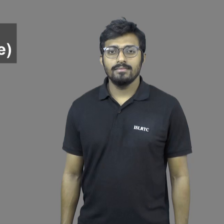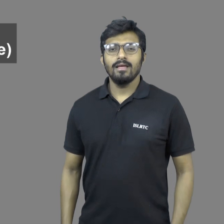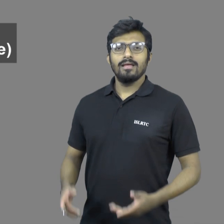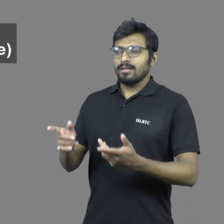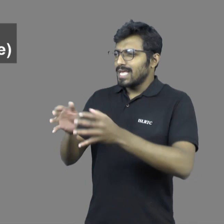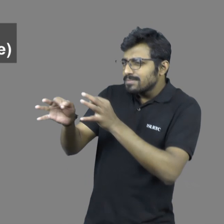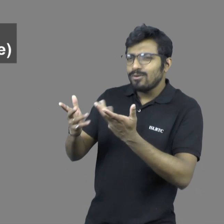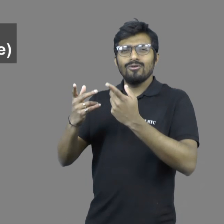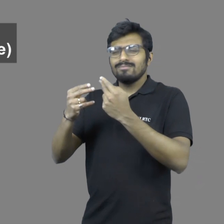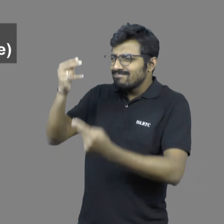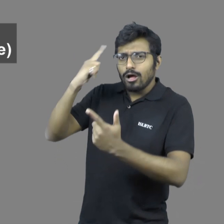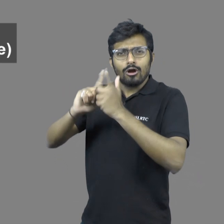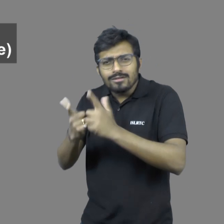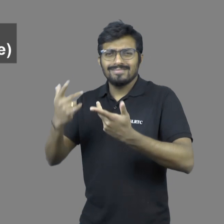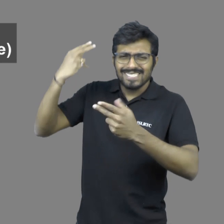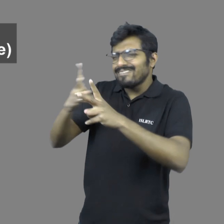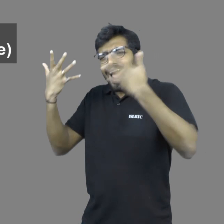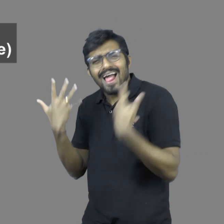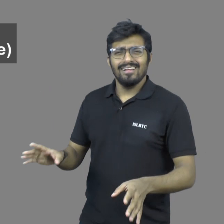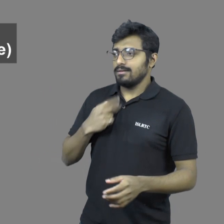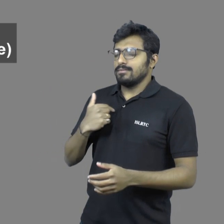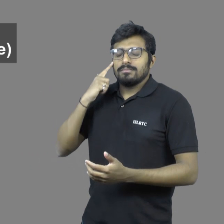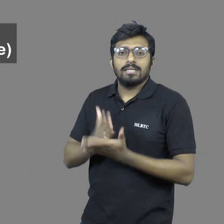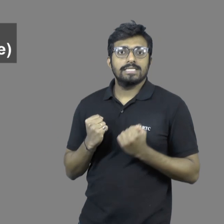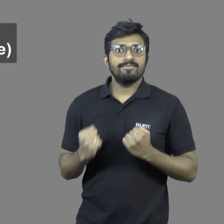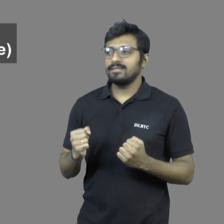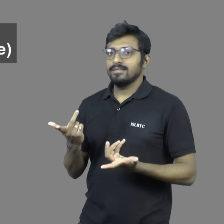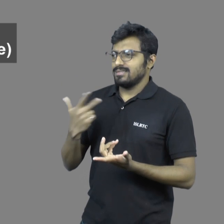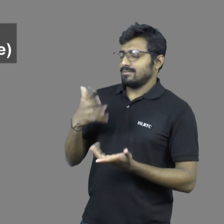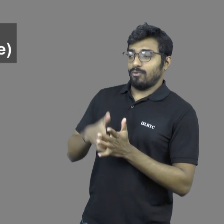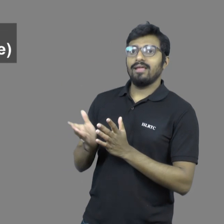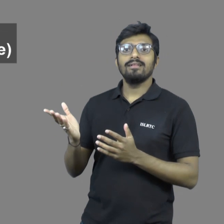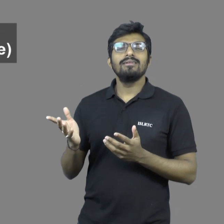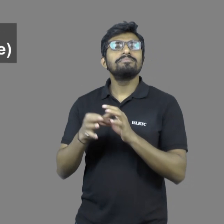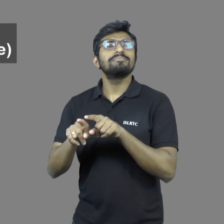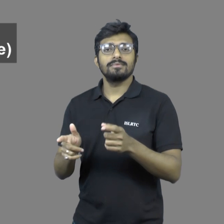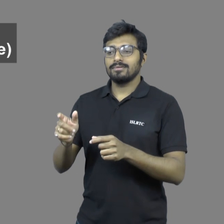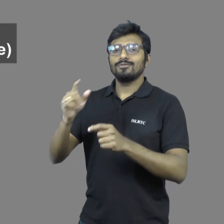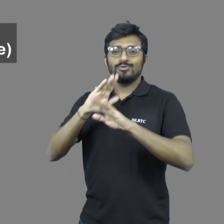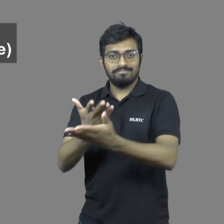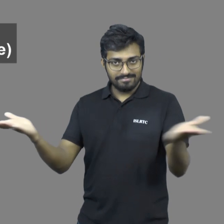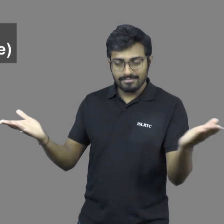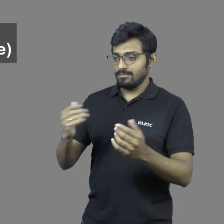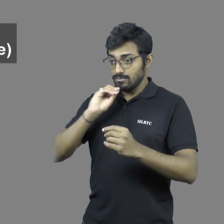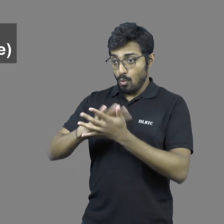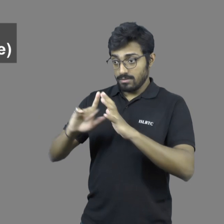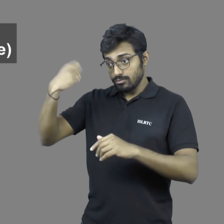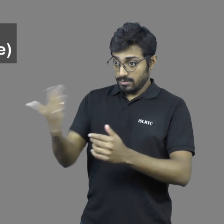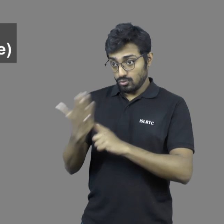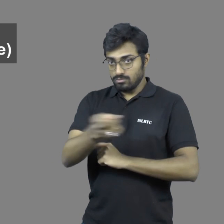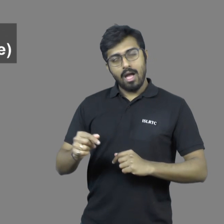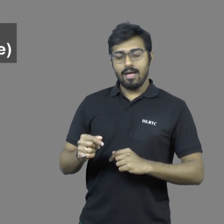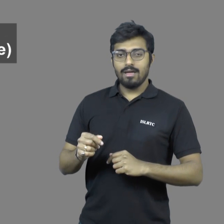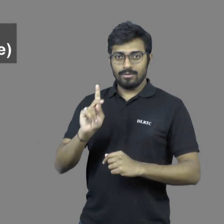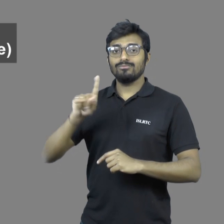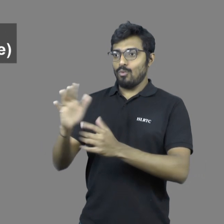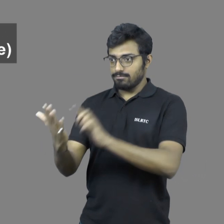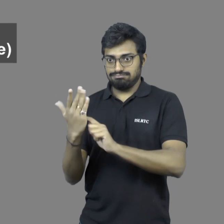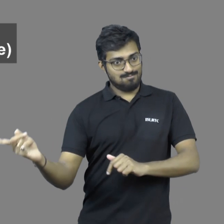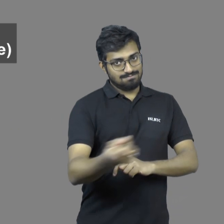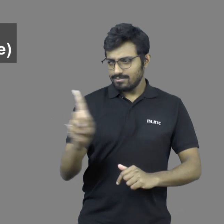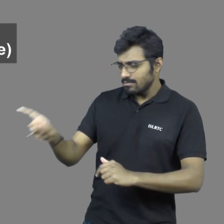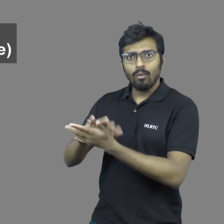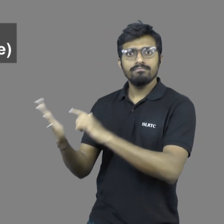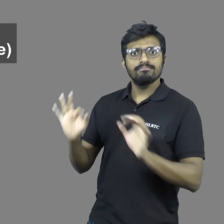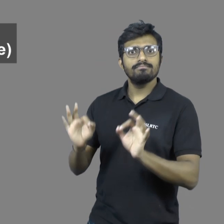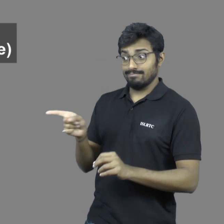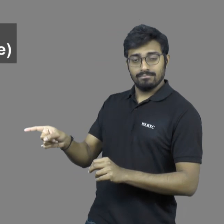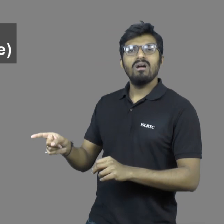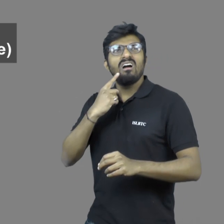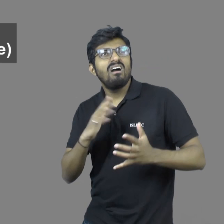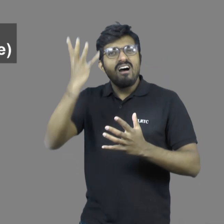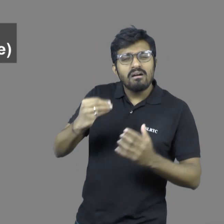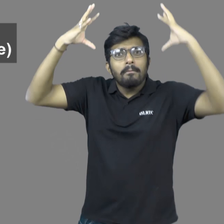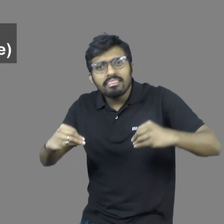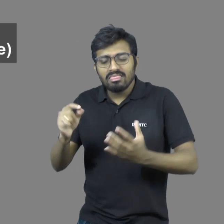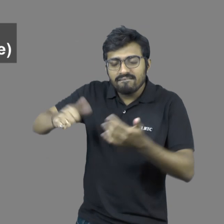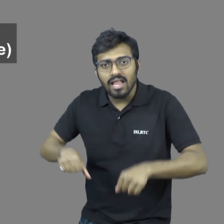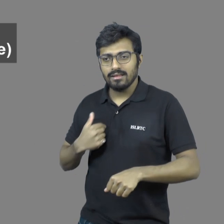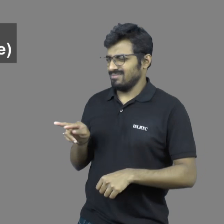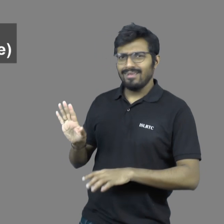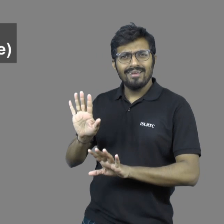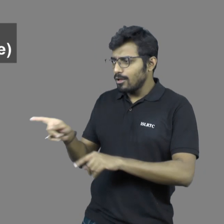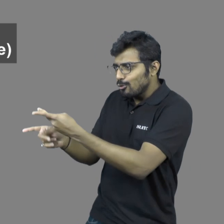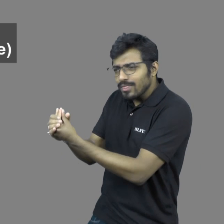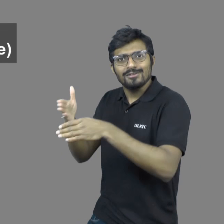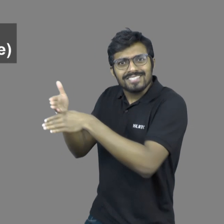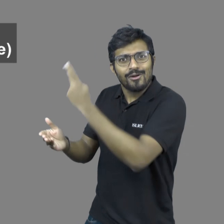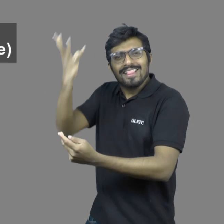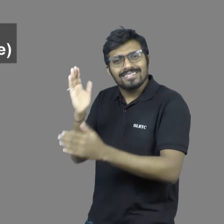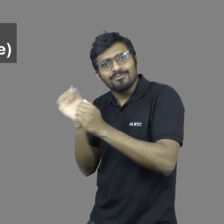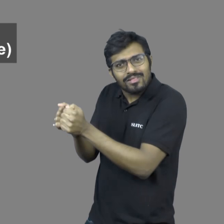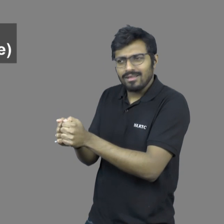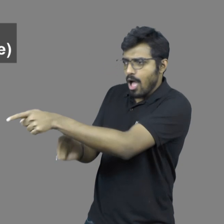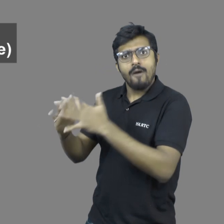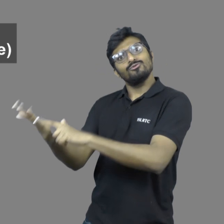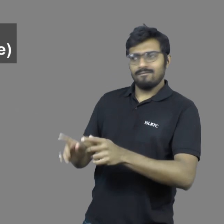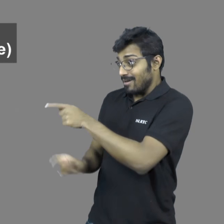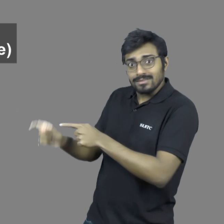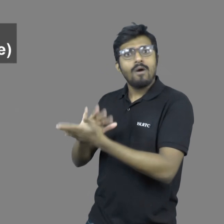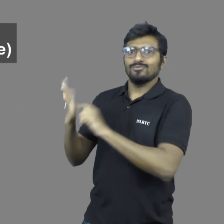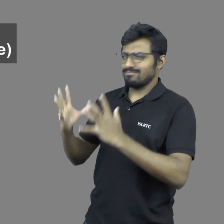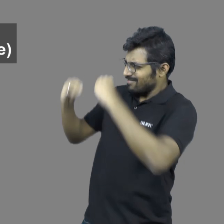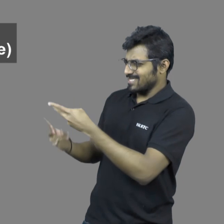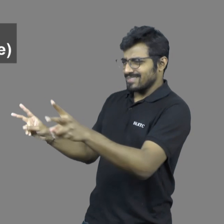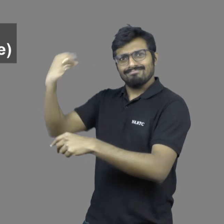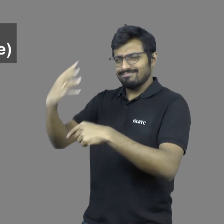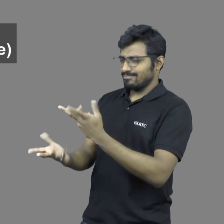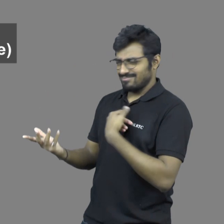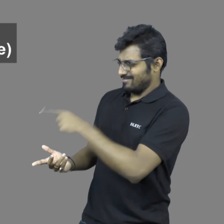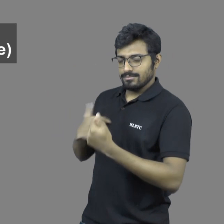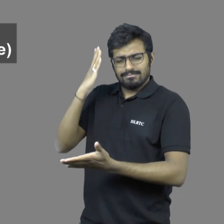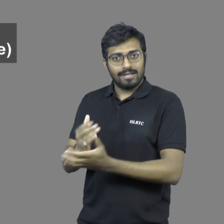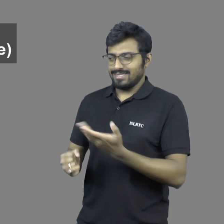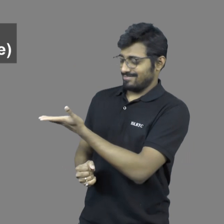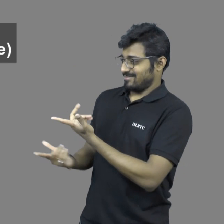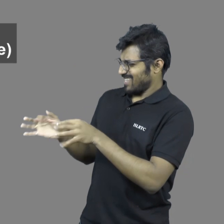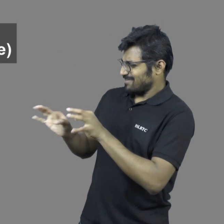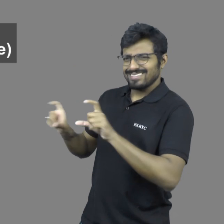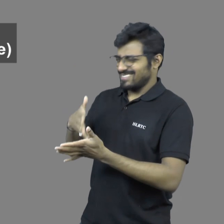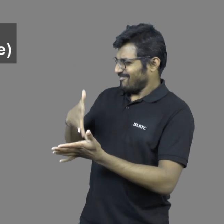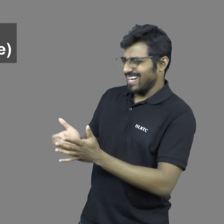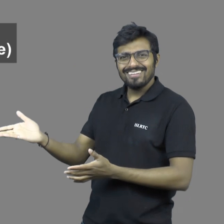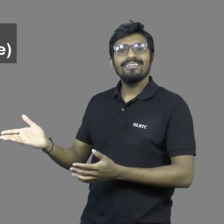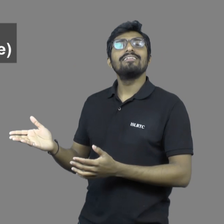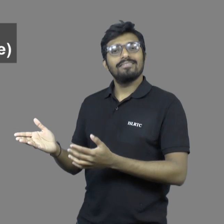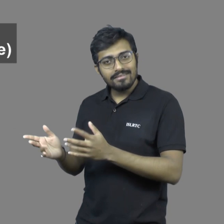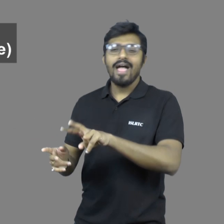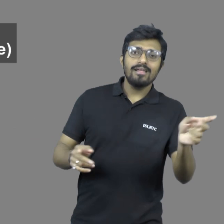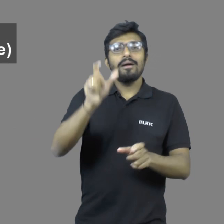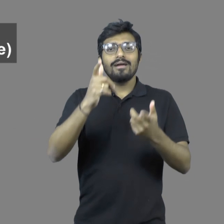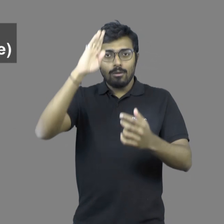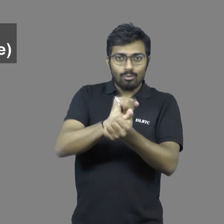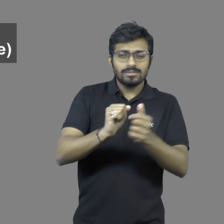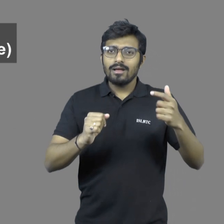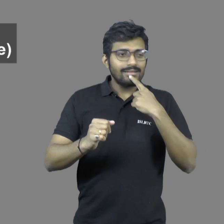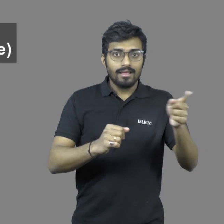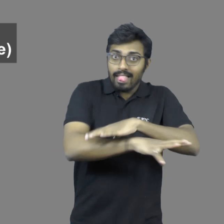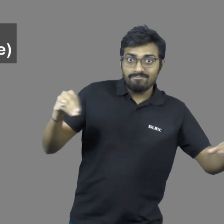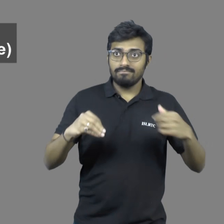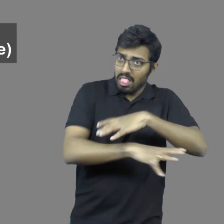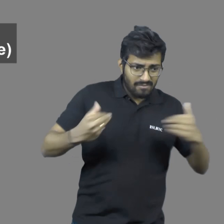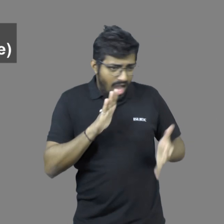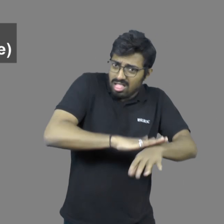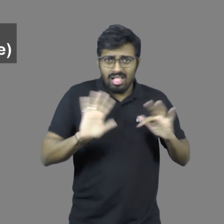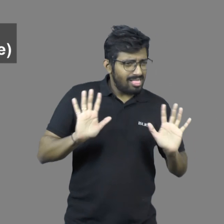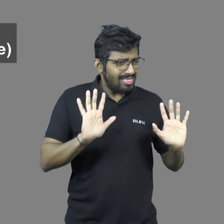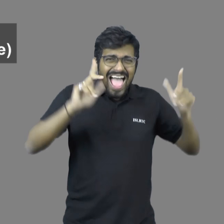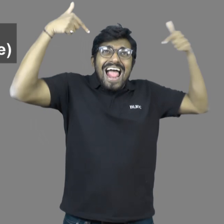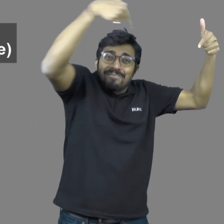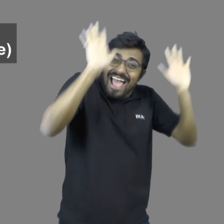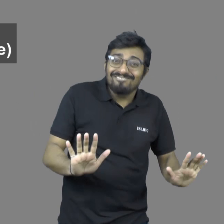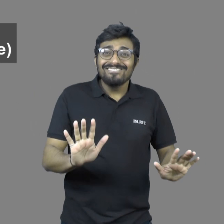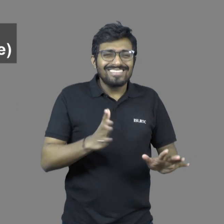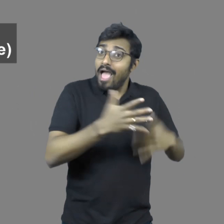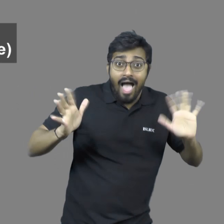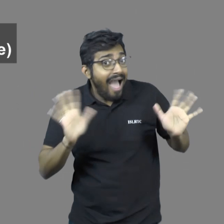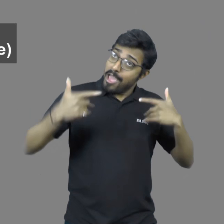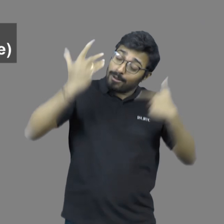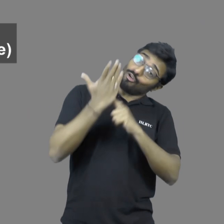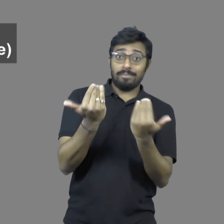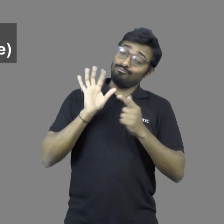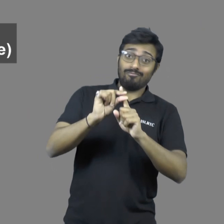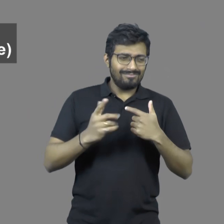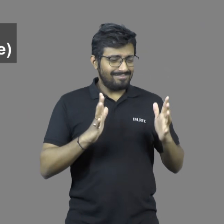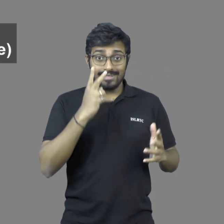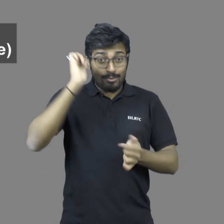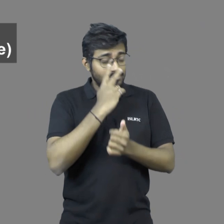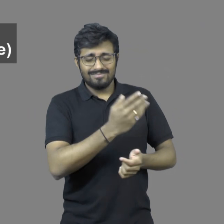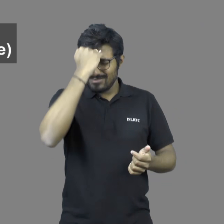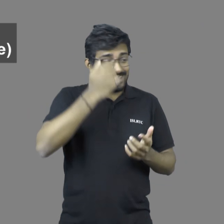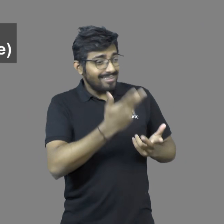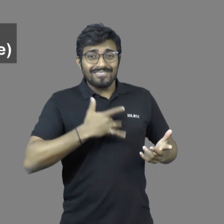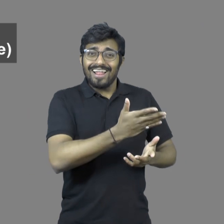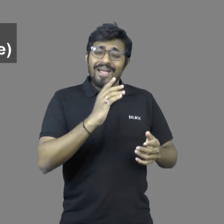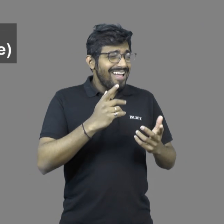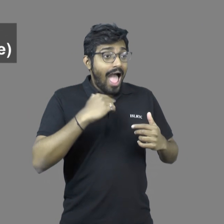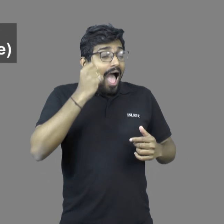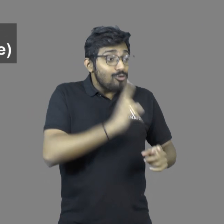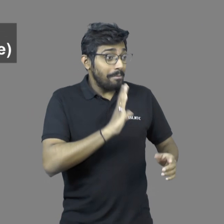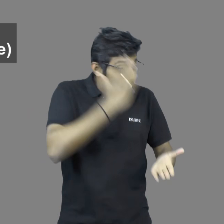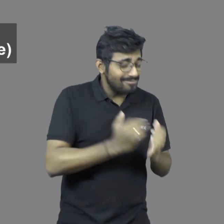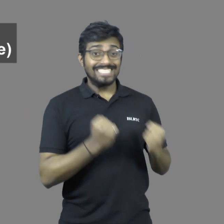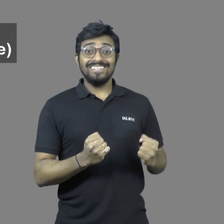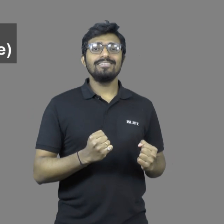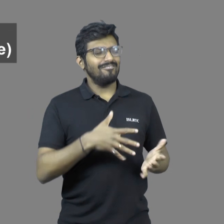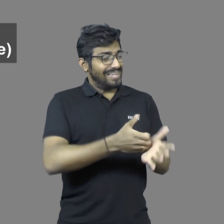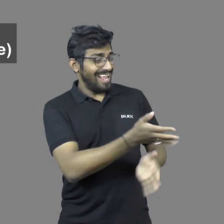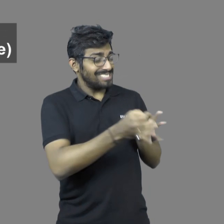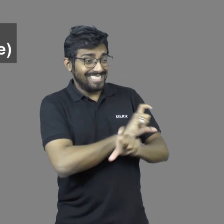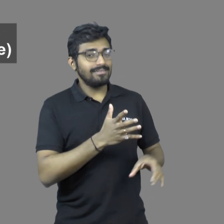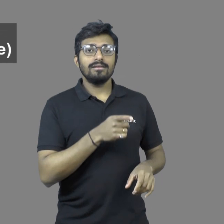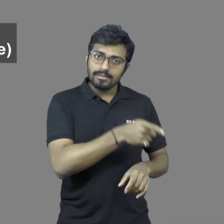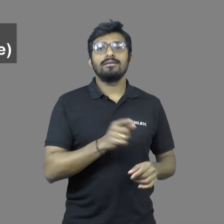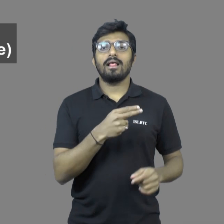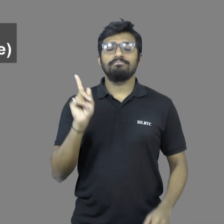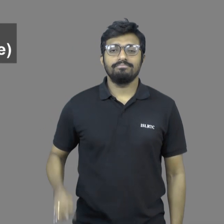Lame (Excuse)